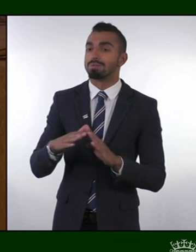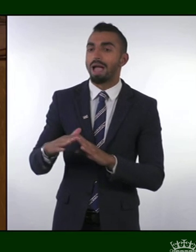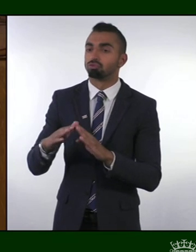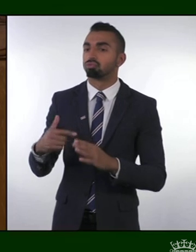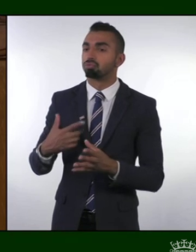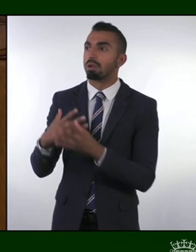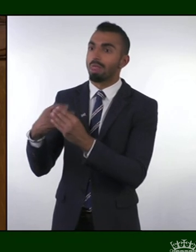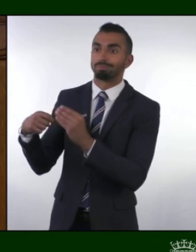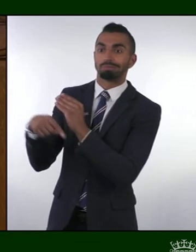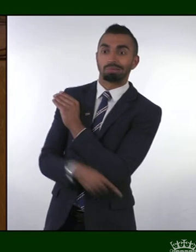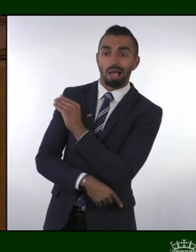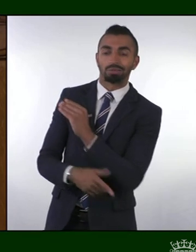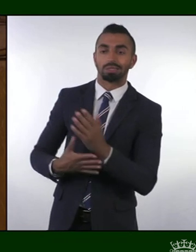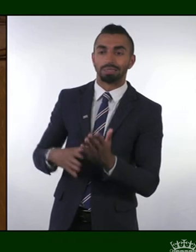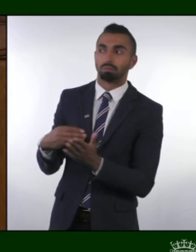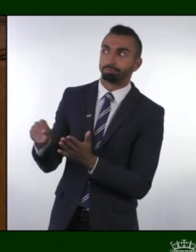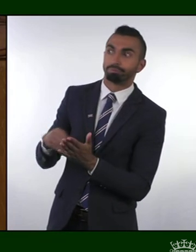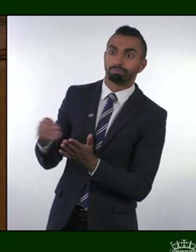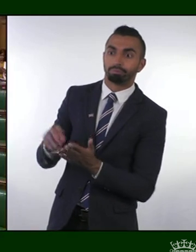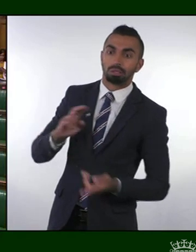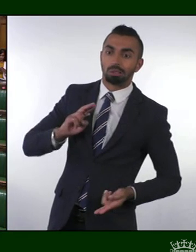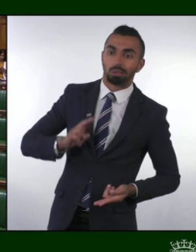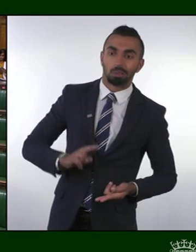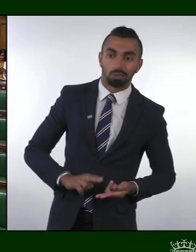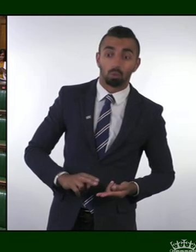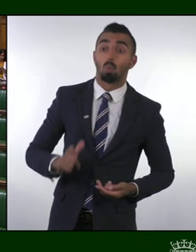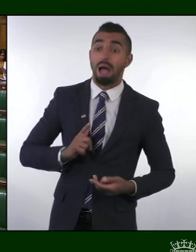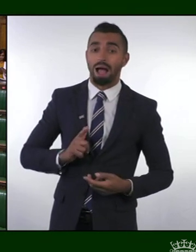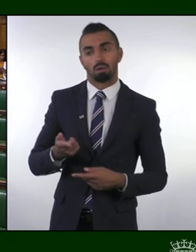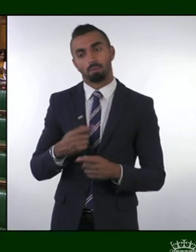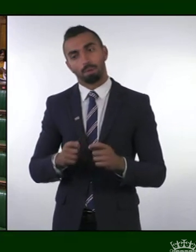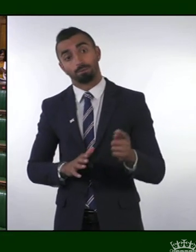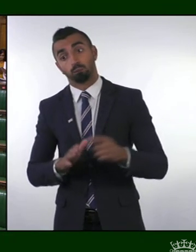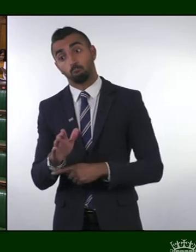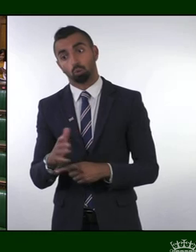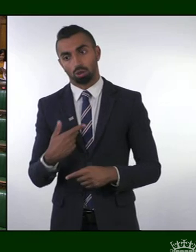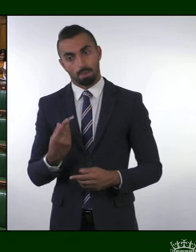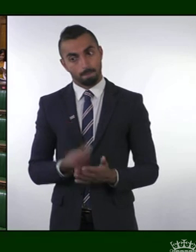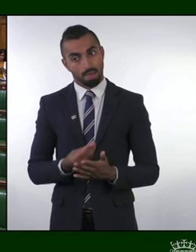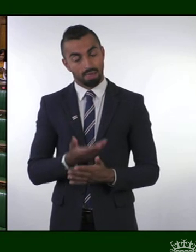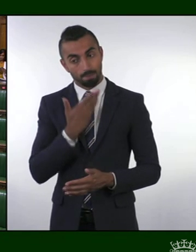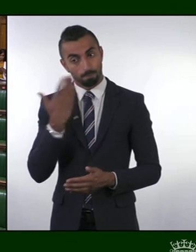Otherwise, as the right honourable Member for Birmingham, Hodge Hill once said, there will be no more money.